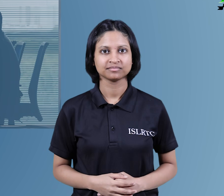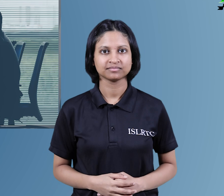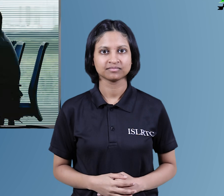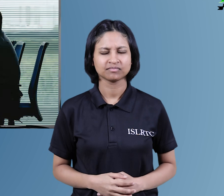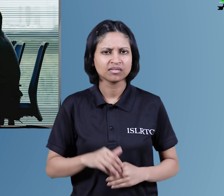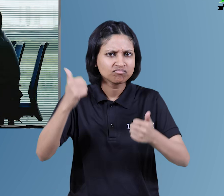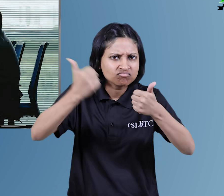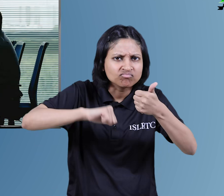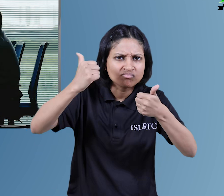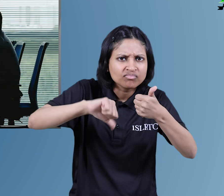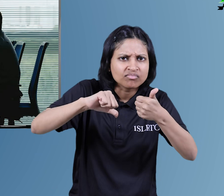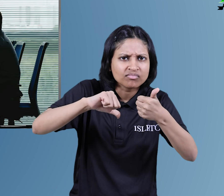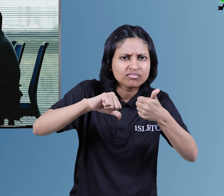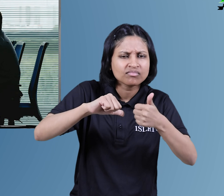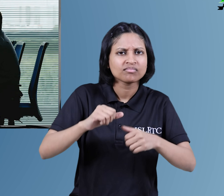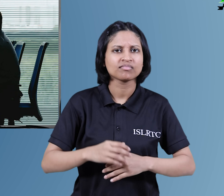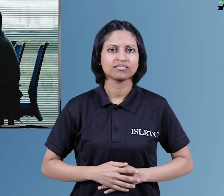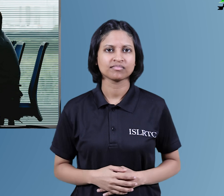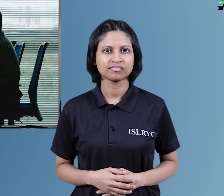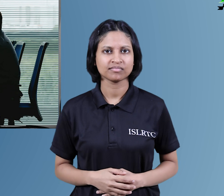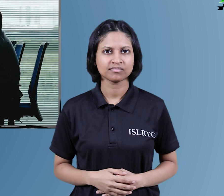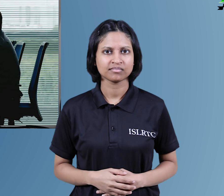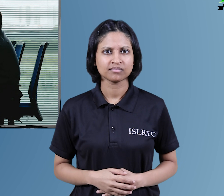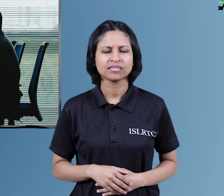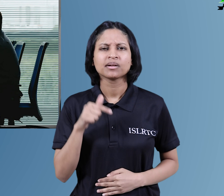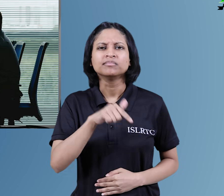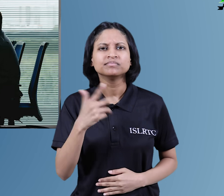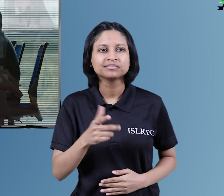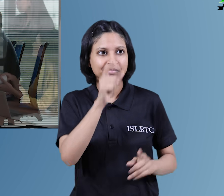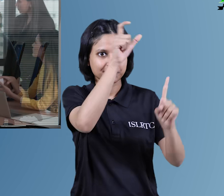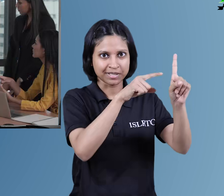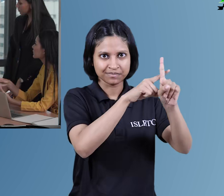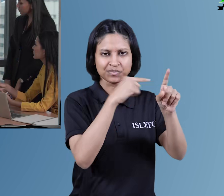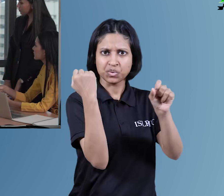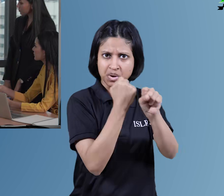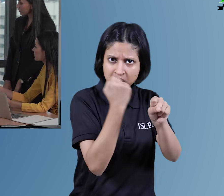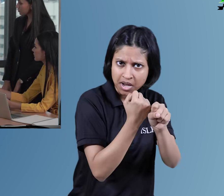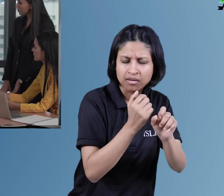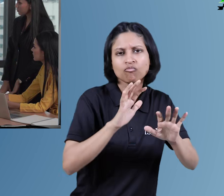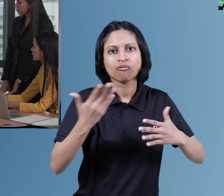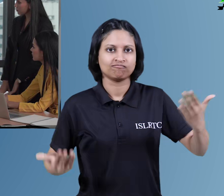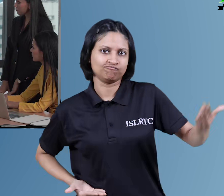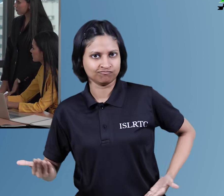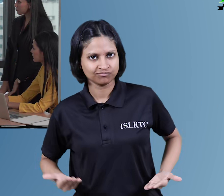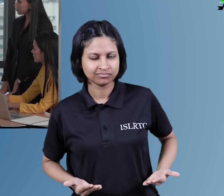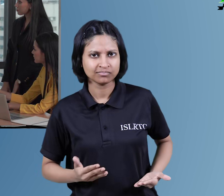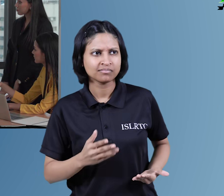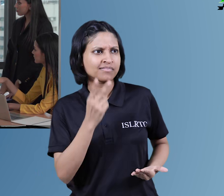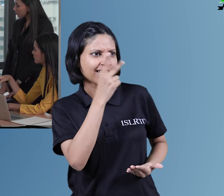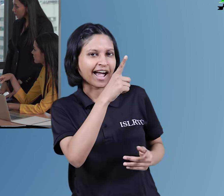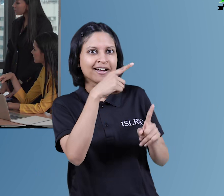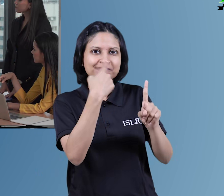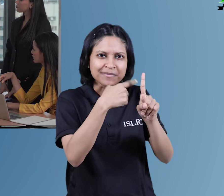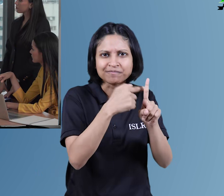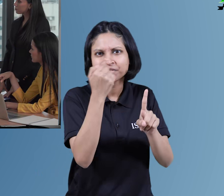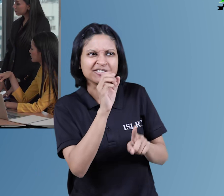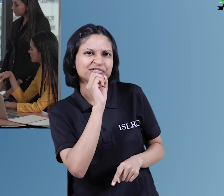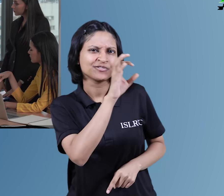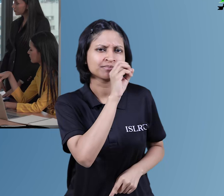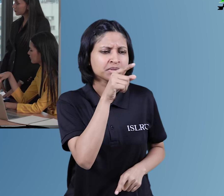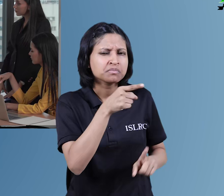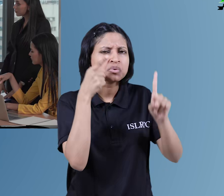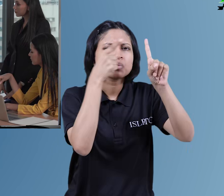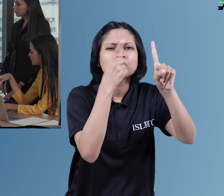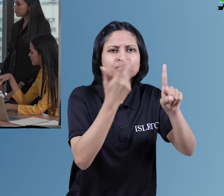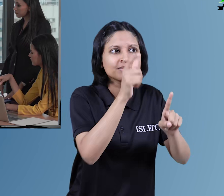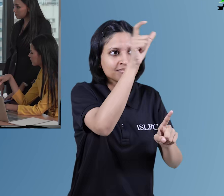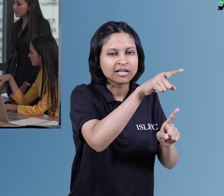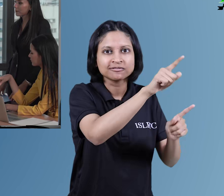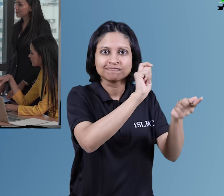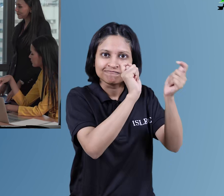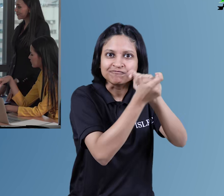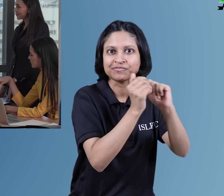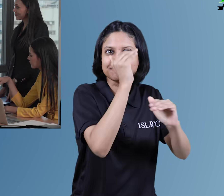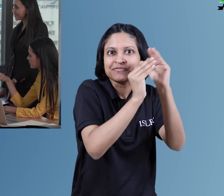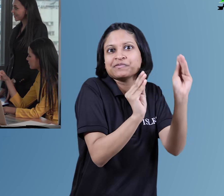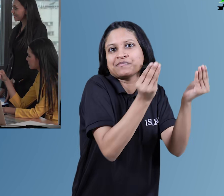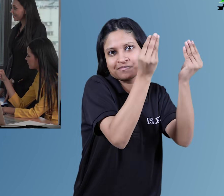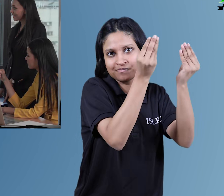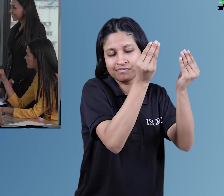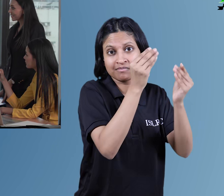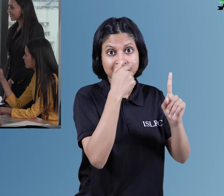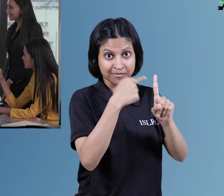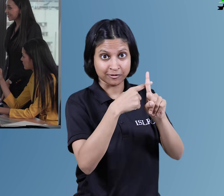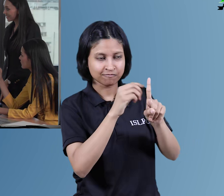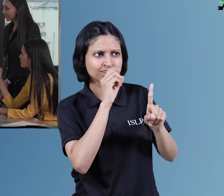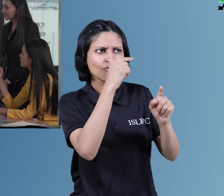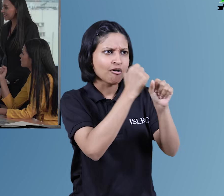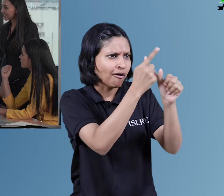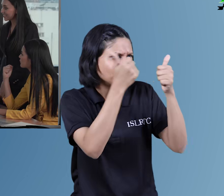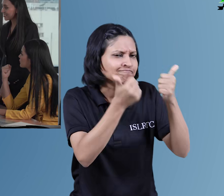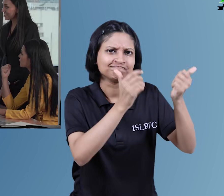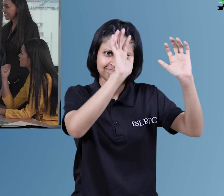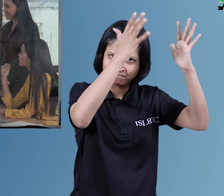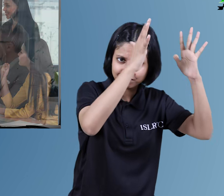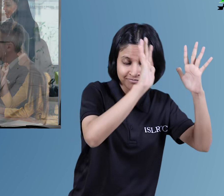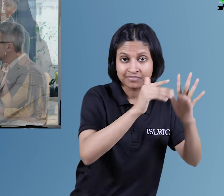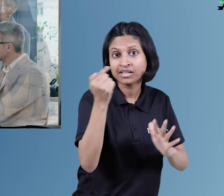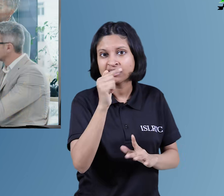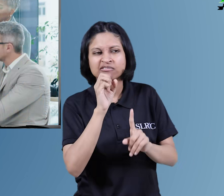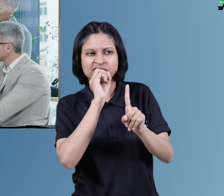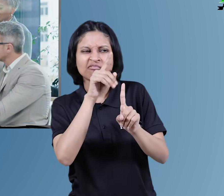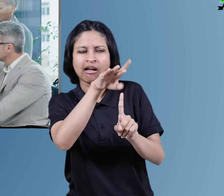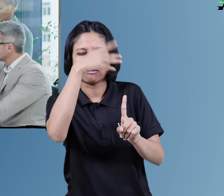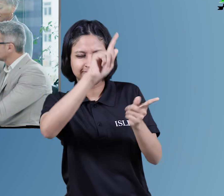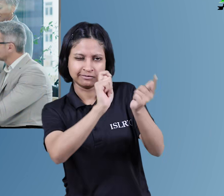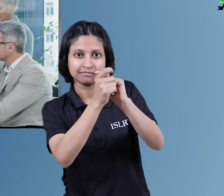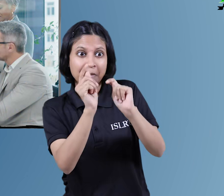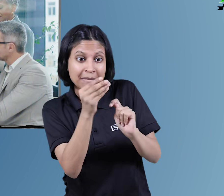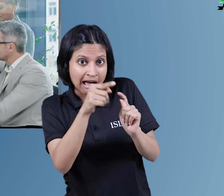Feedback information or criticism about someone's performance or behavior that is used for improvement.